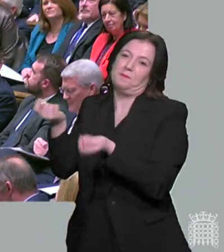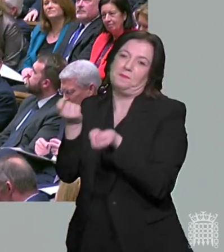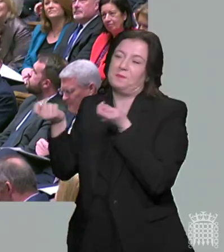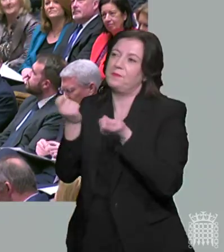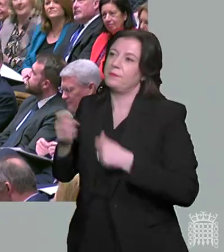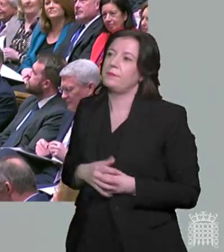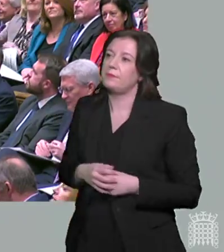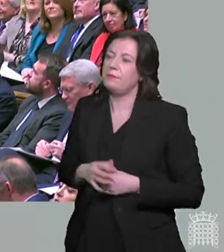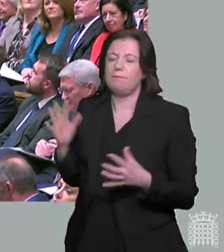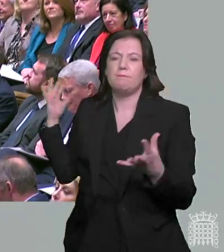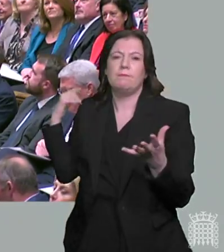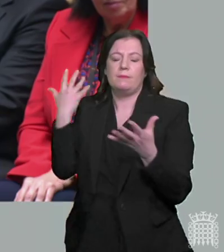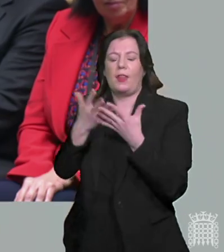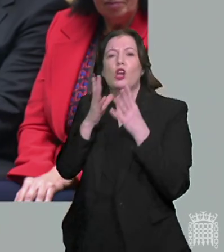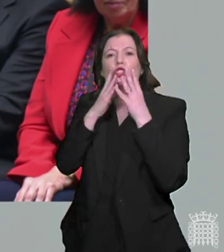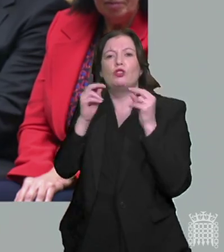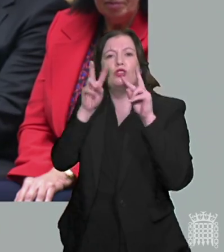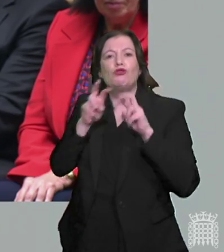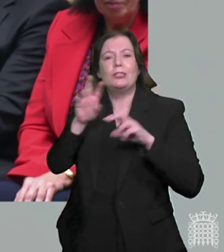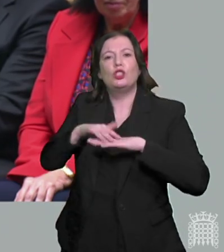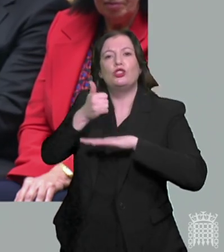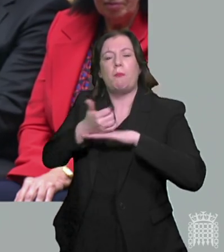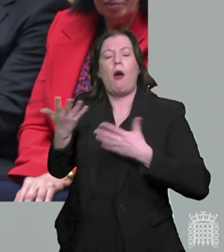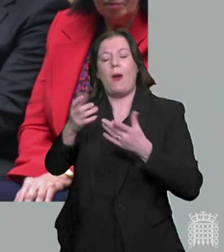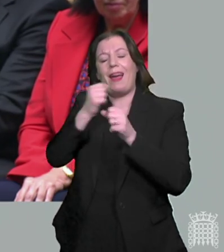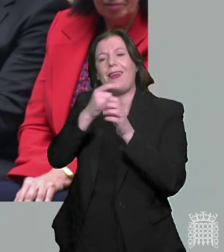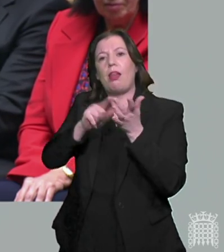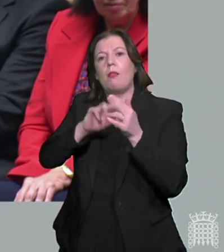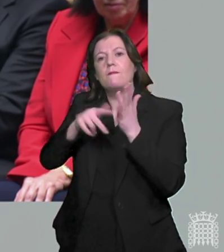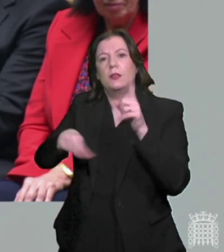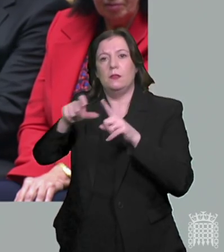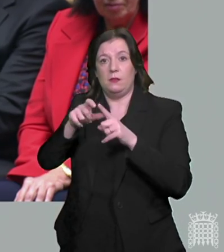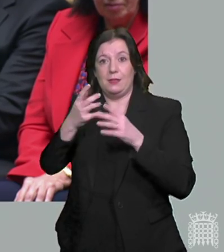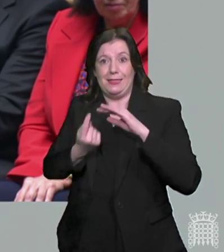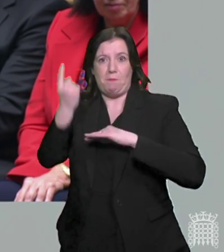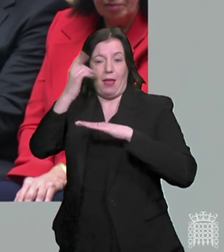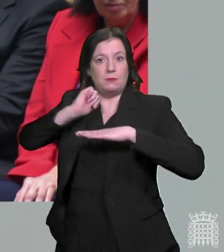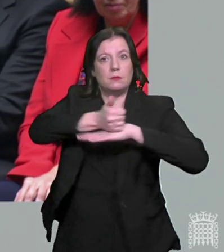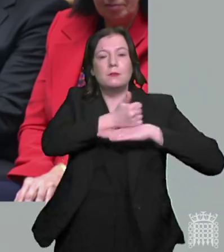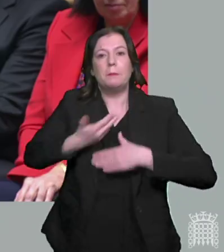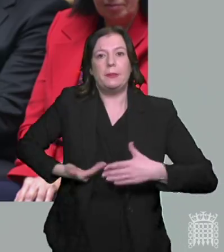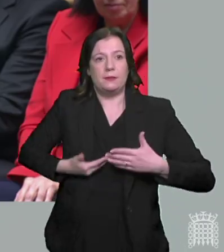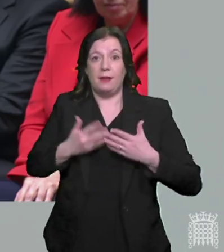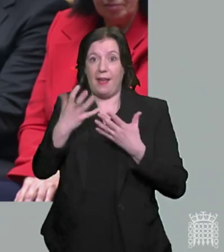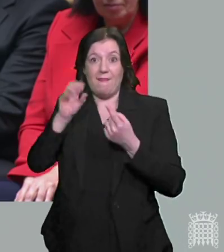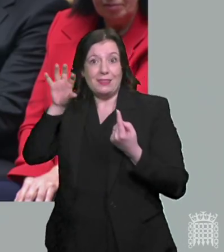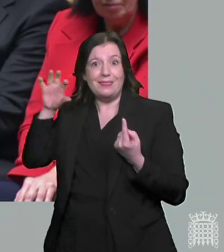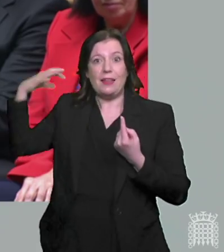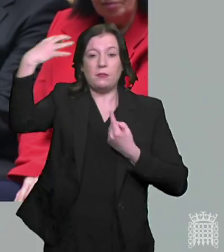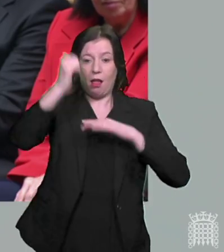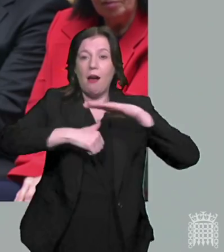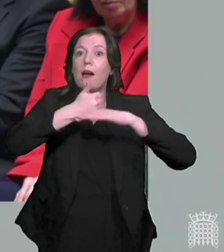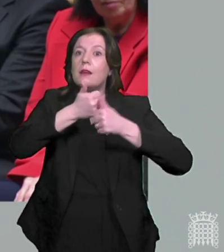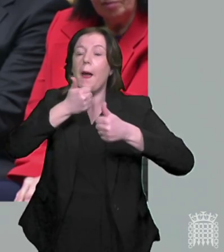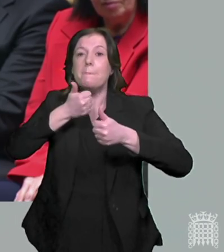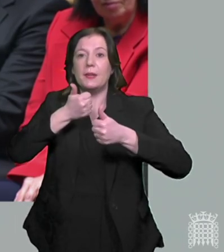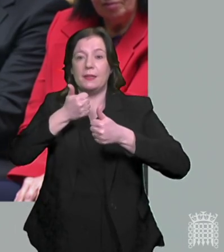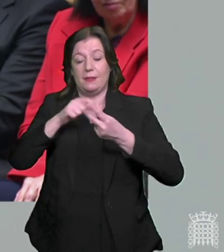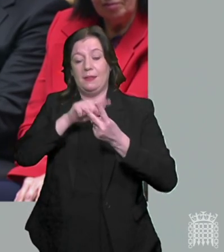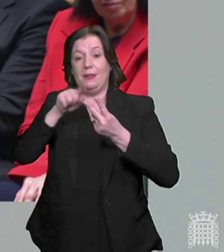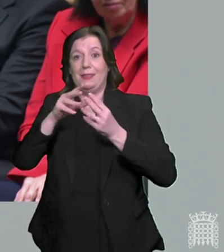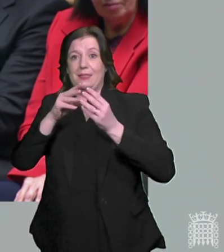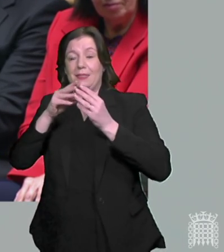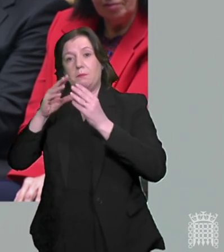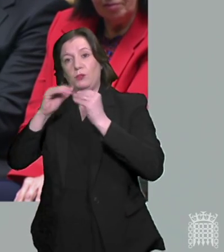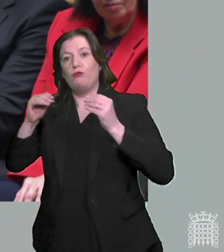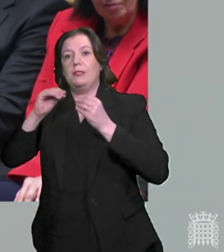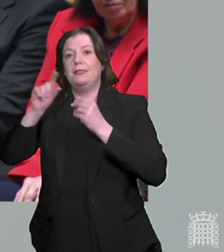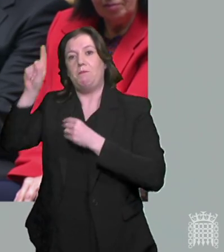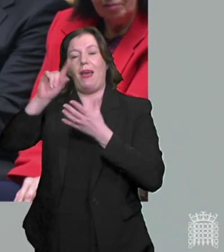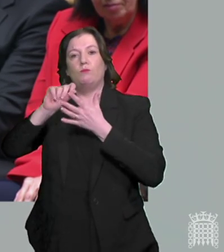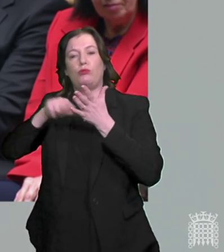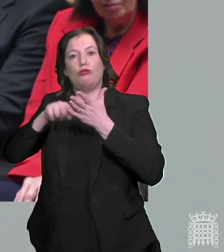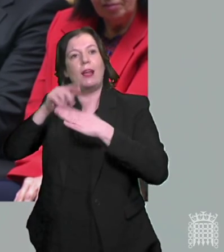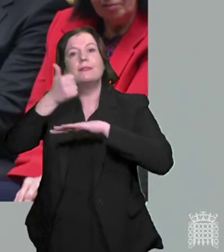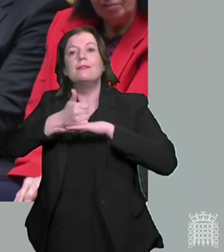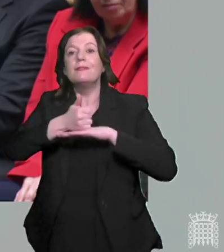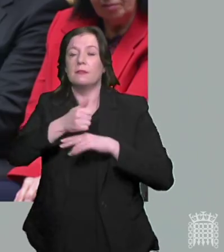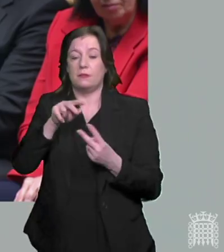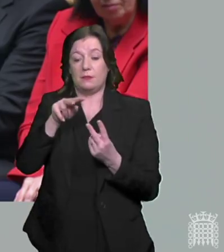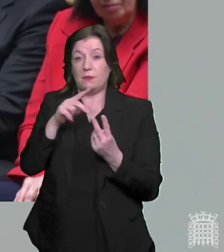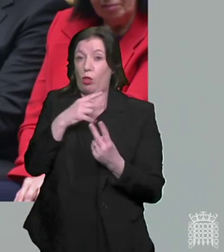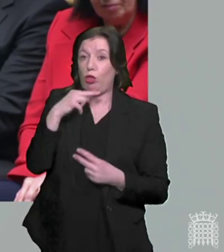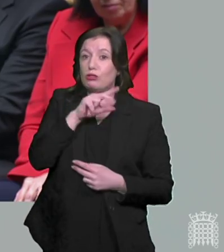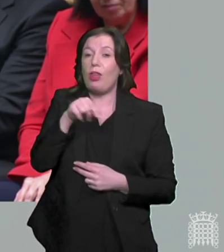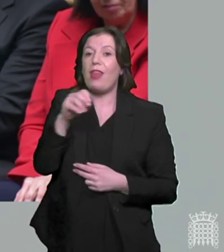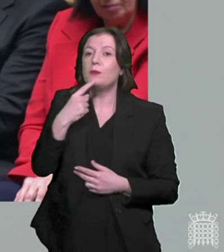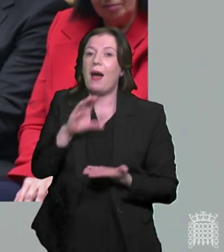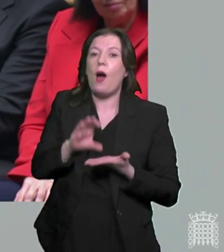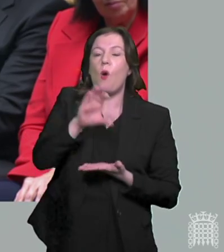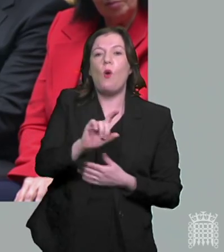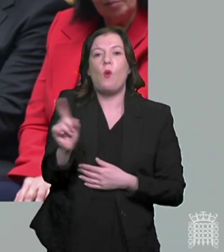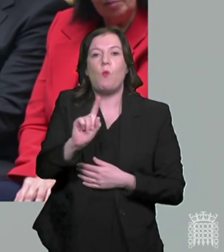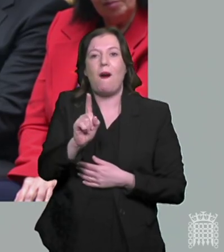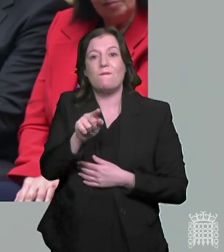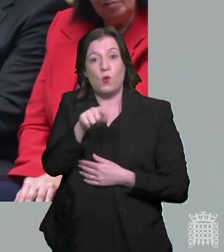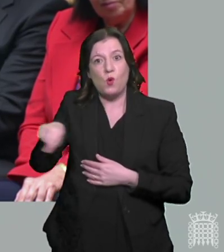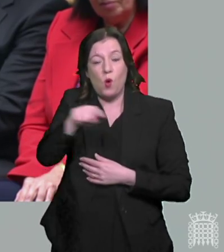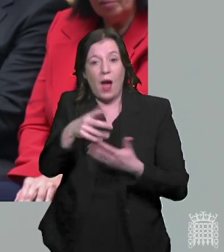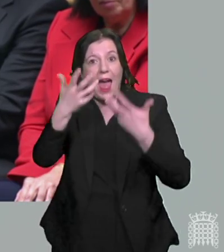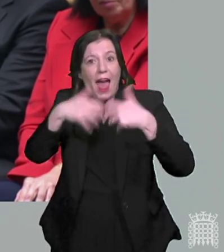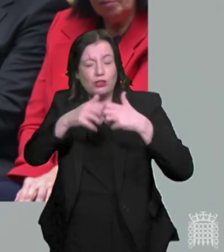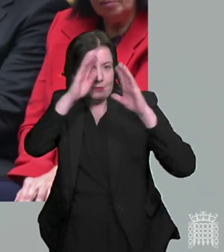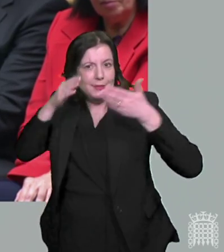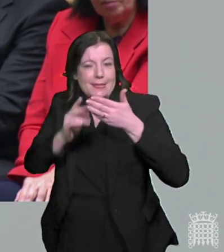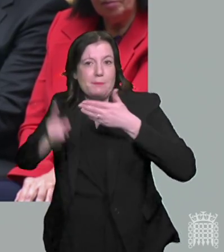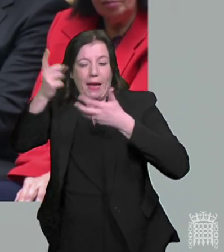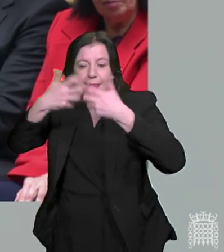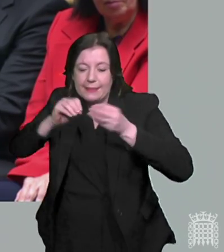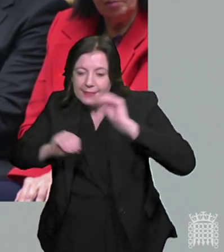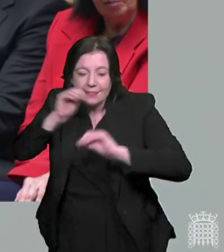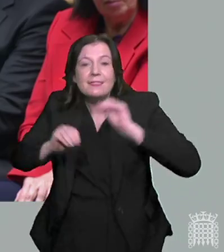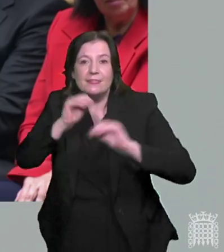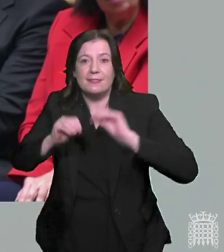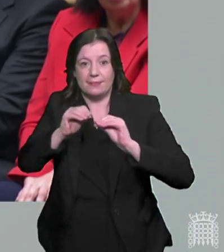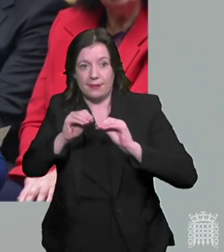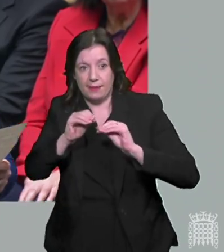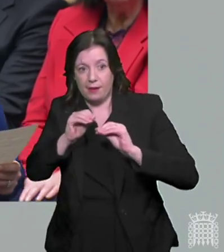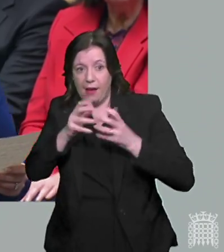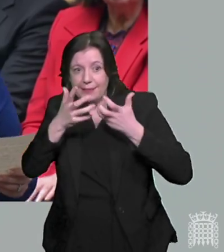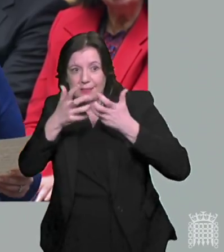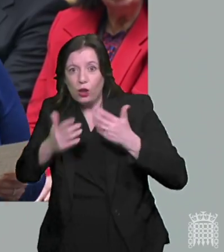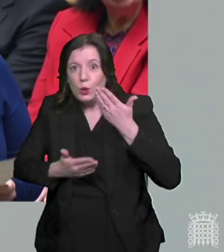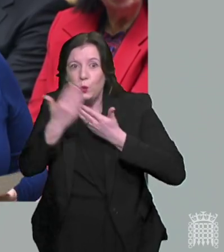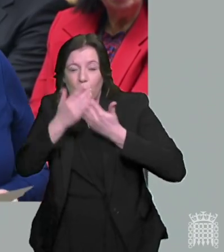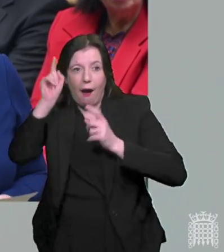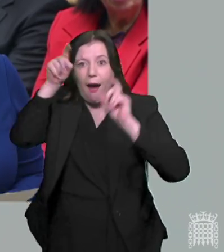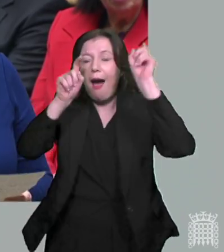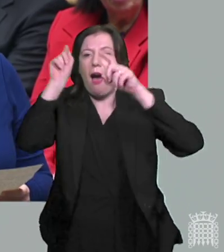Thank you, Mr Speaker. For decades, Surrey Research Park in Guildford has been home to our pioneering space sector, with Surrey Satellite Technology Ltd and now Surrey Space Centre’s spacecraft project, which recently received £300,000 to train and recruit dedicated space engineers and create facilities to trial space-related technology.